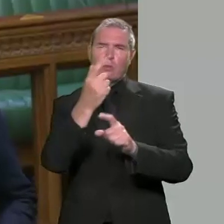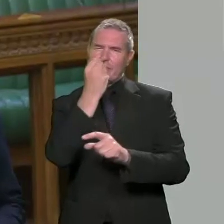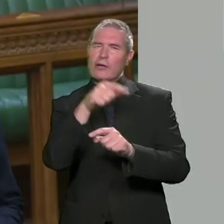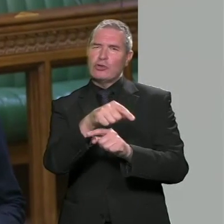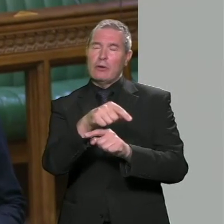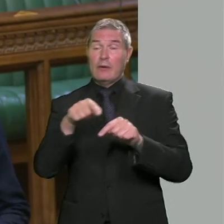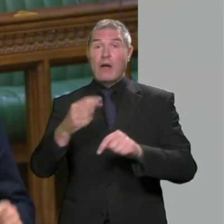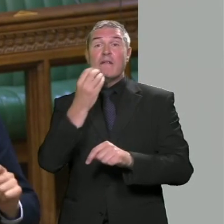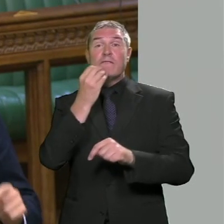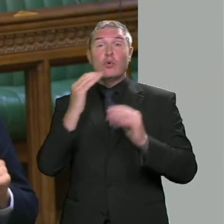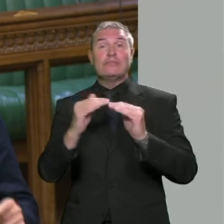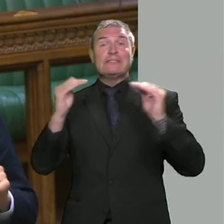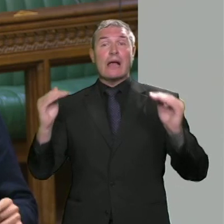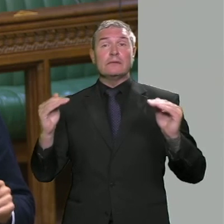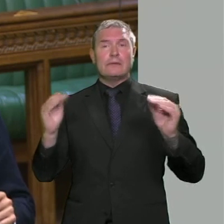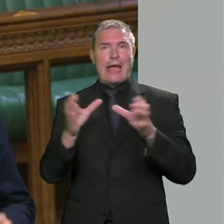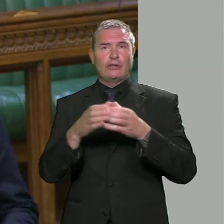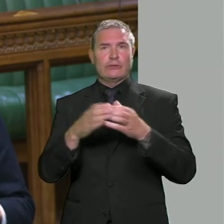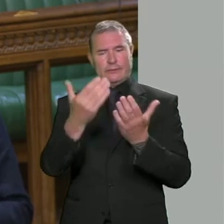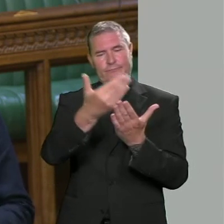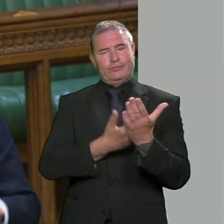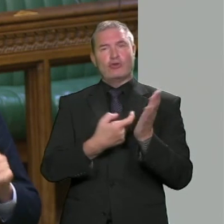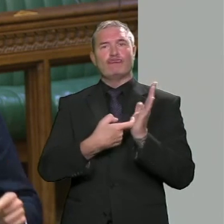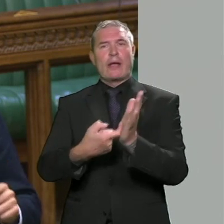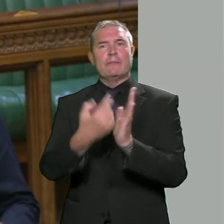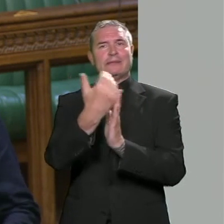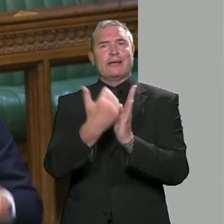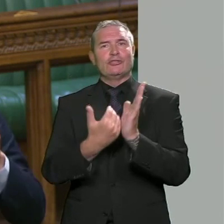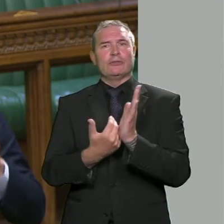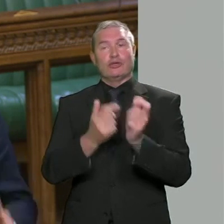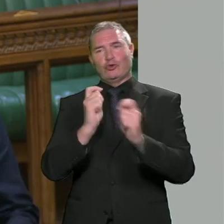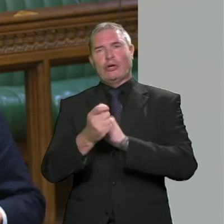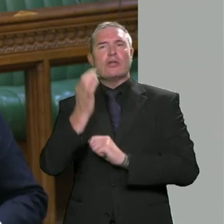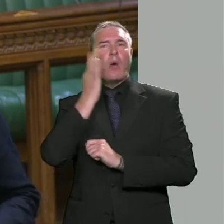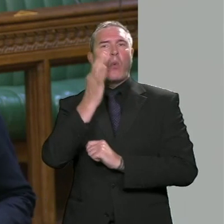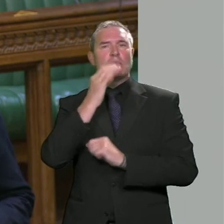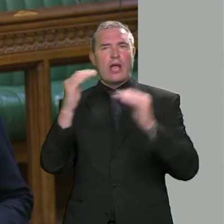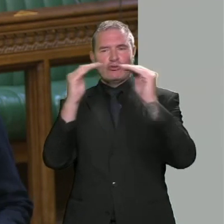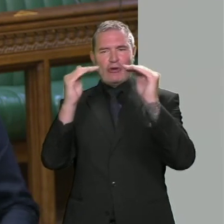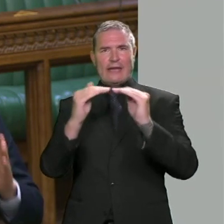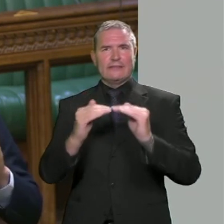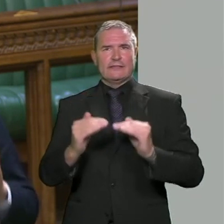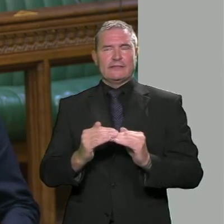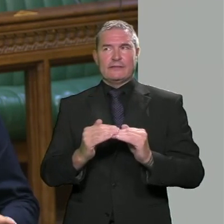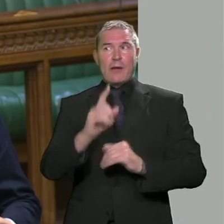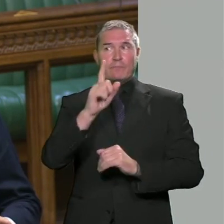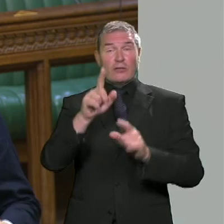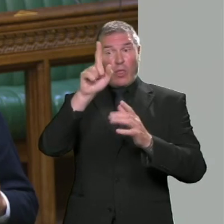This week the Food Standards Agency produced a list of recommendations that will allow us to regrade our waters and challenge anomalous results.